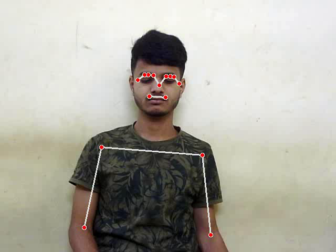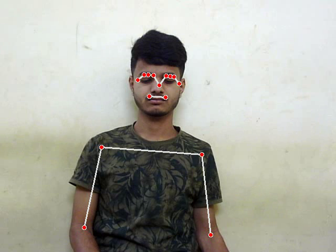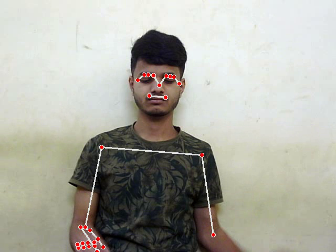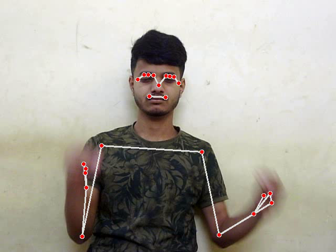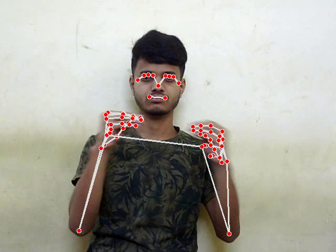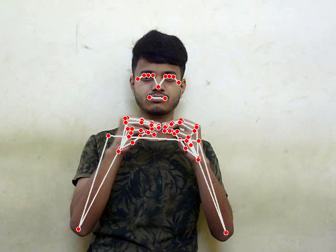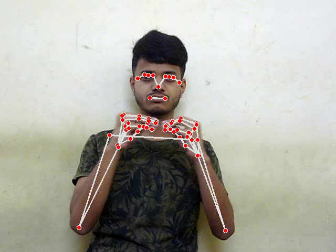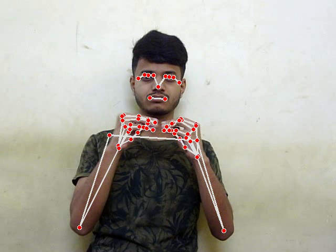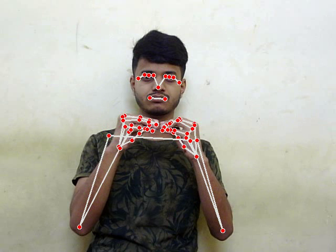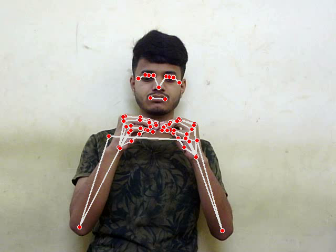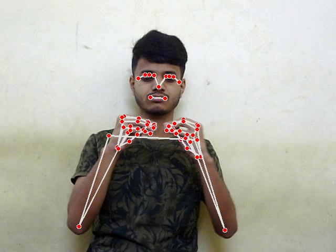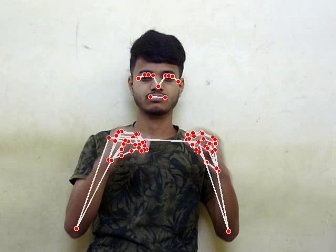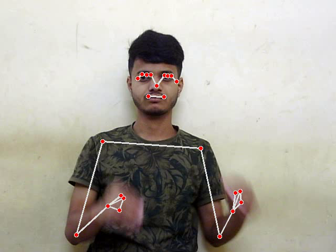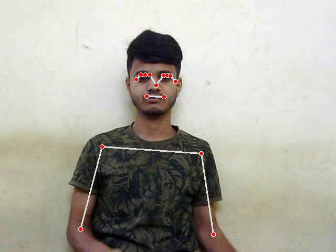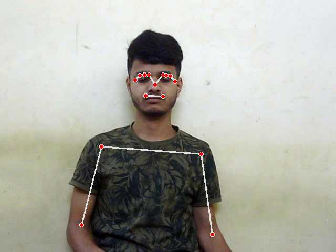more